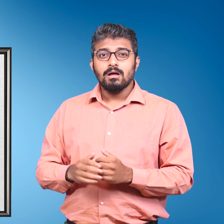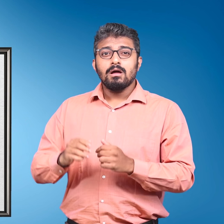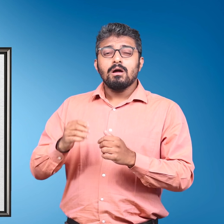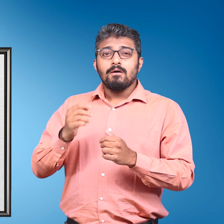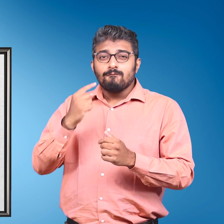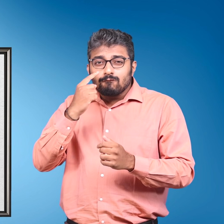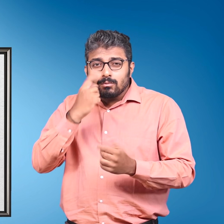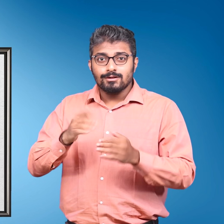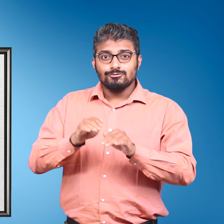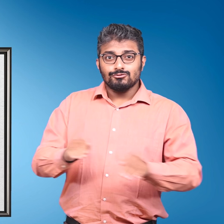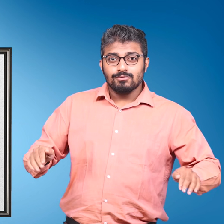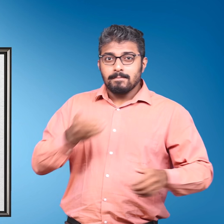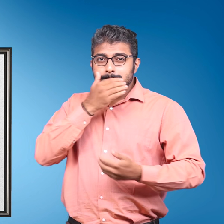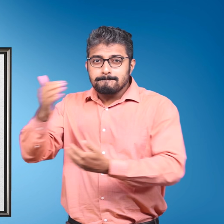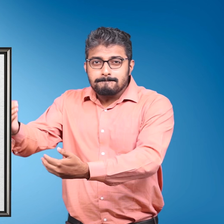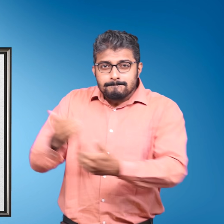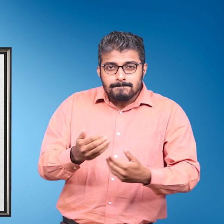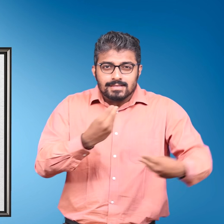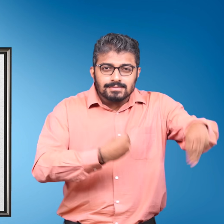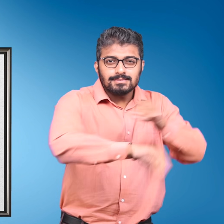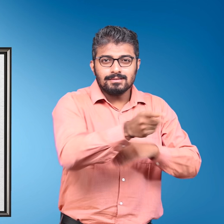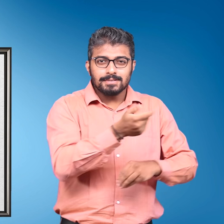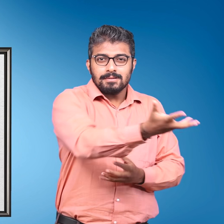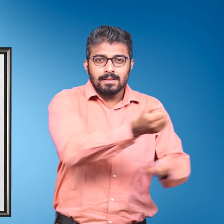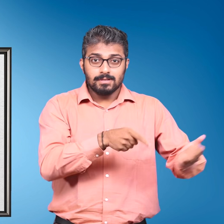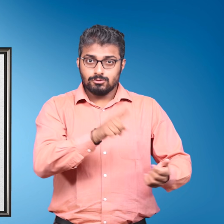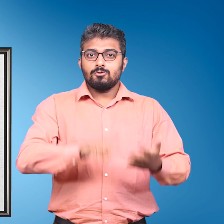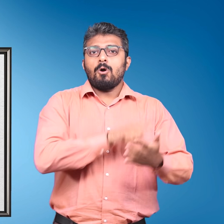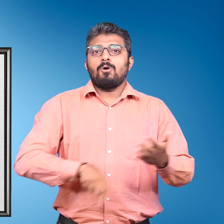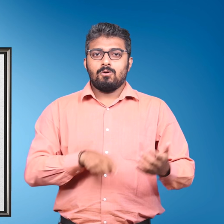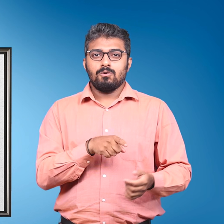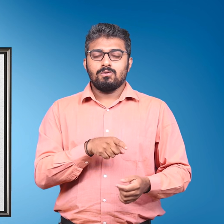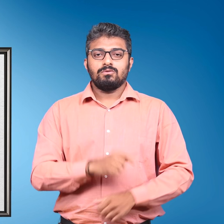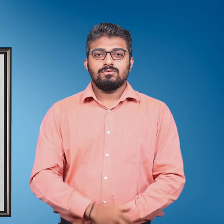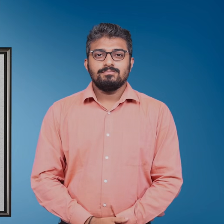in human beings, particularly women and children.